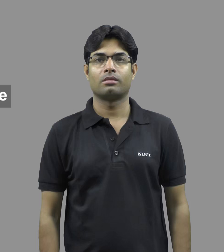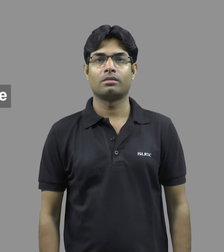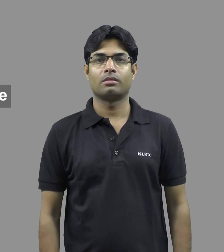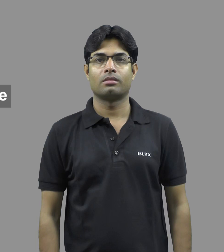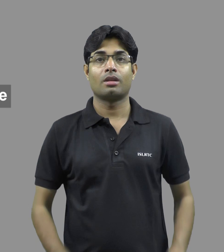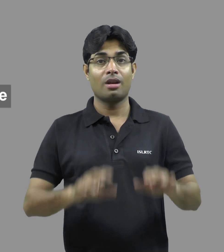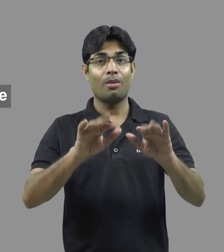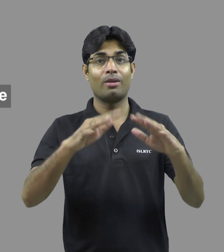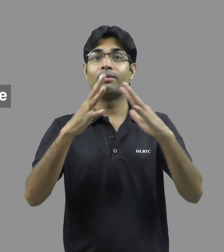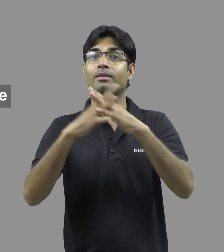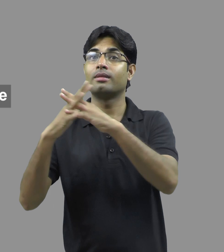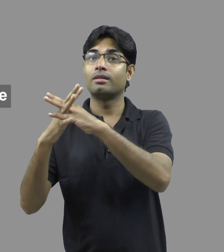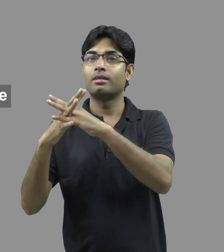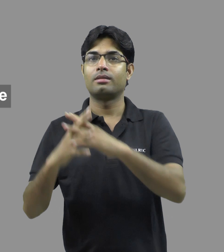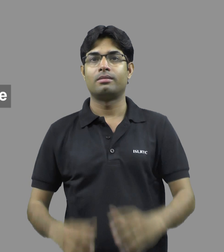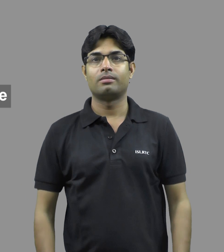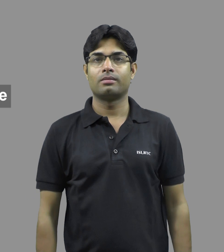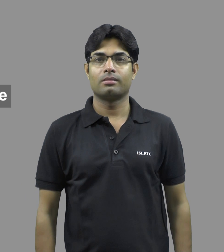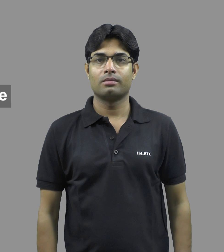Website